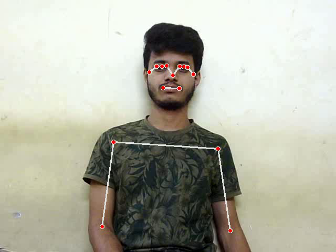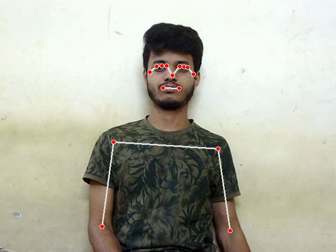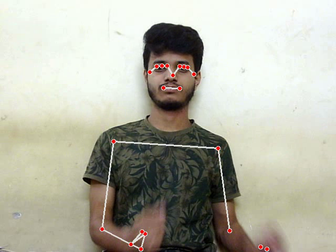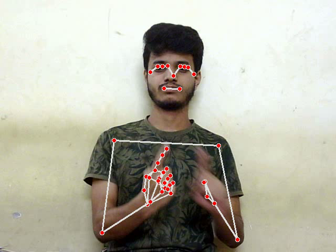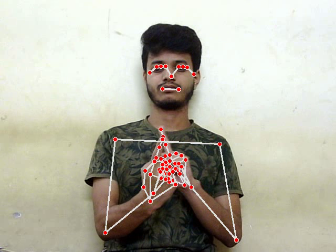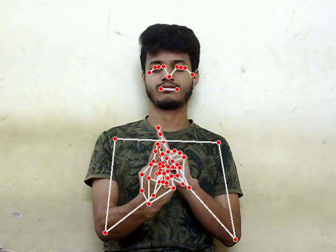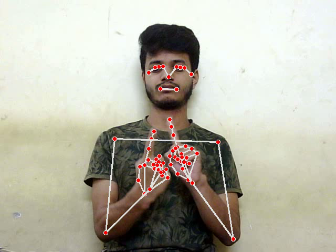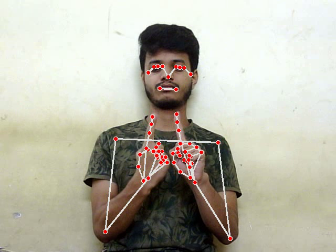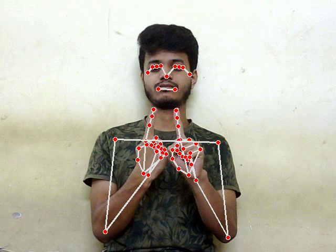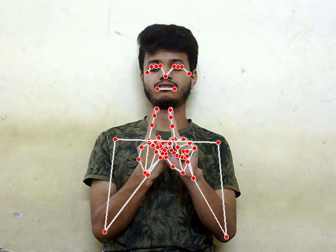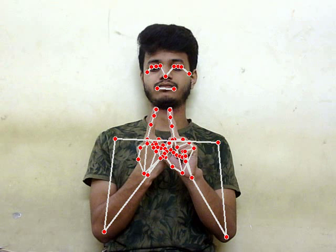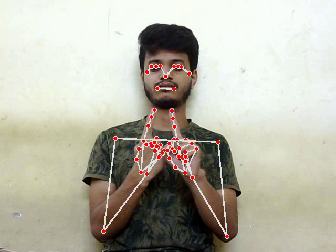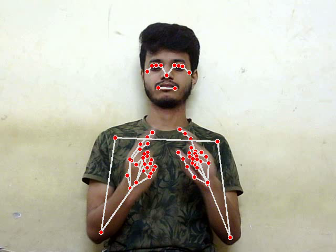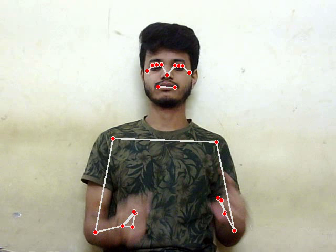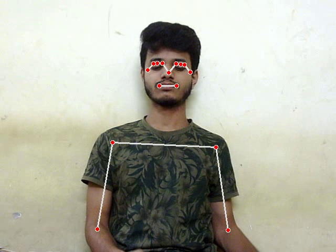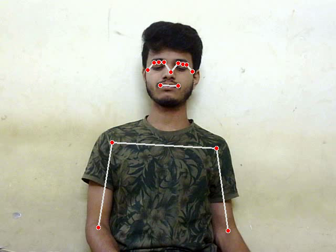meet